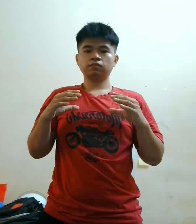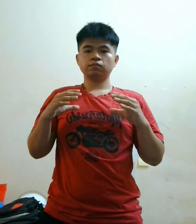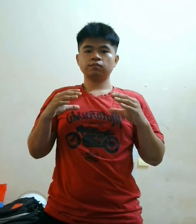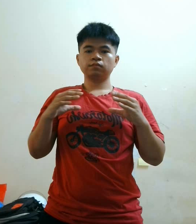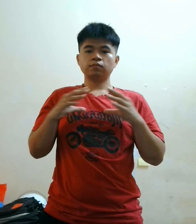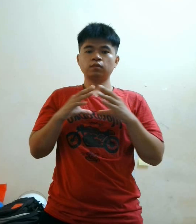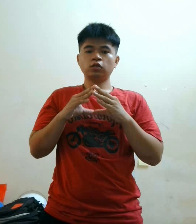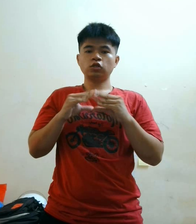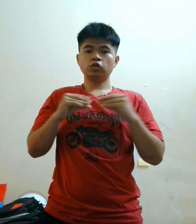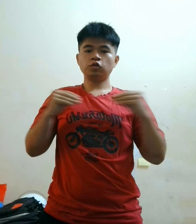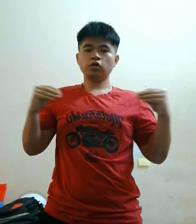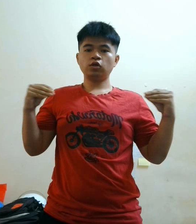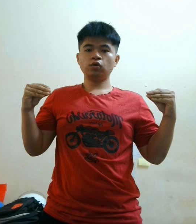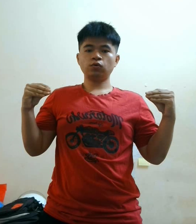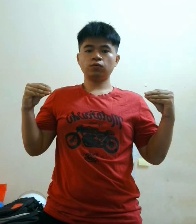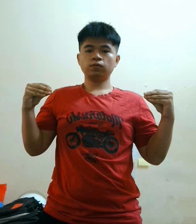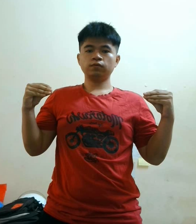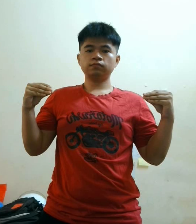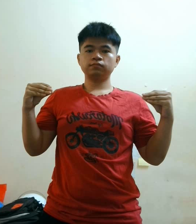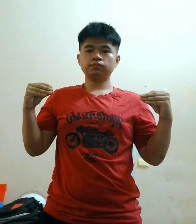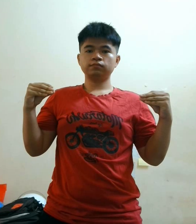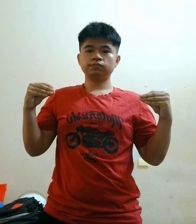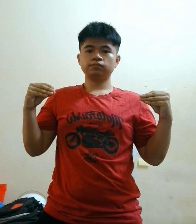nhieu